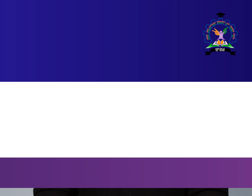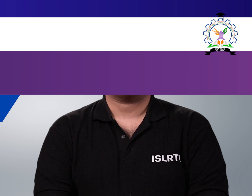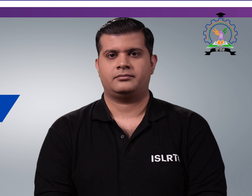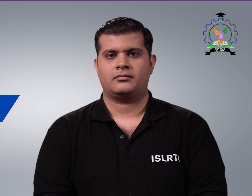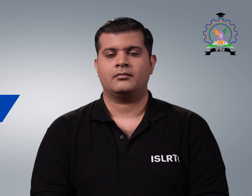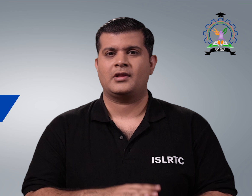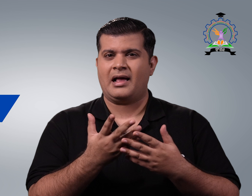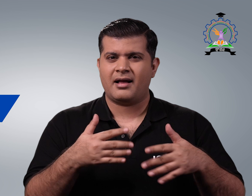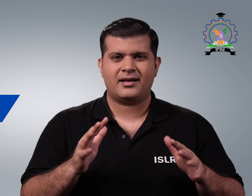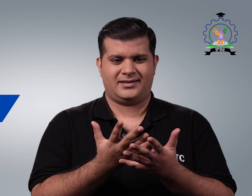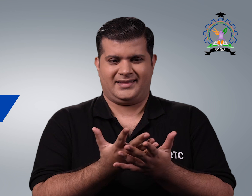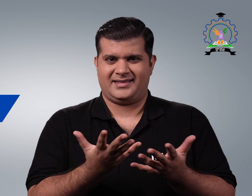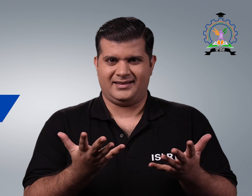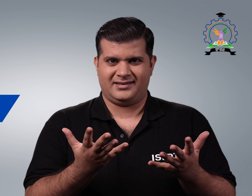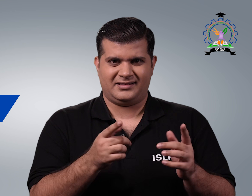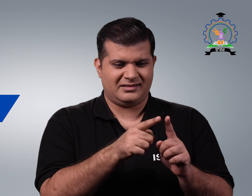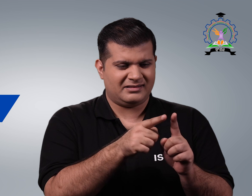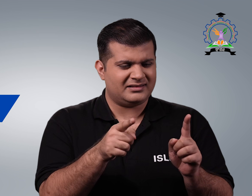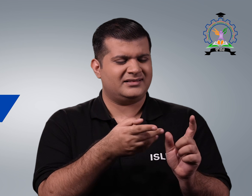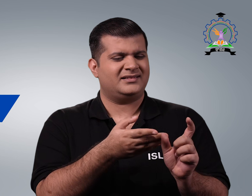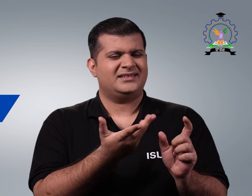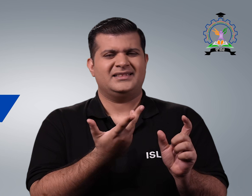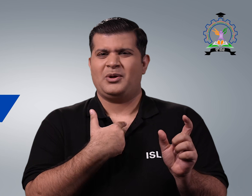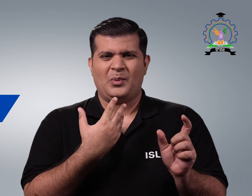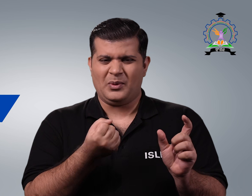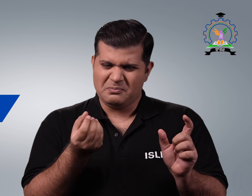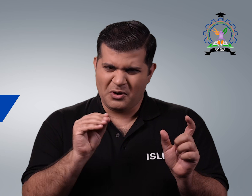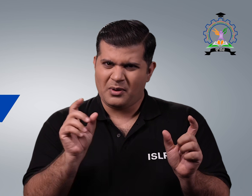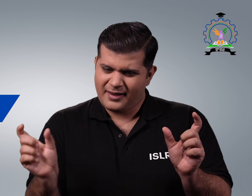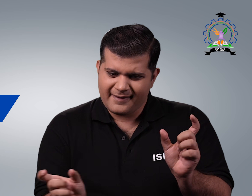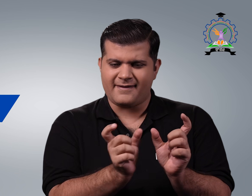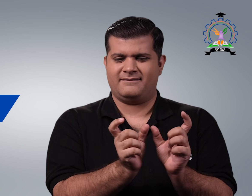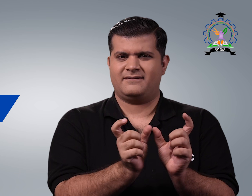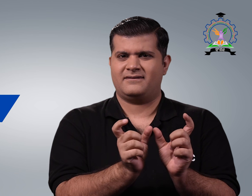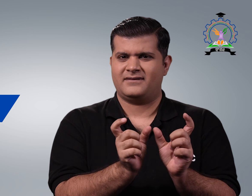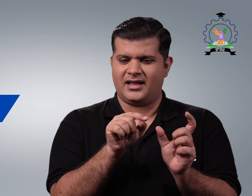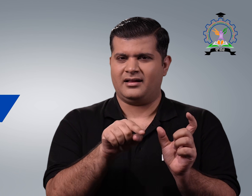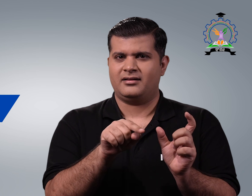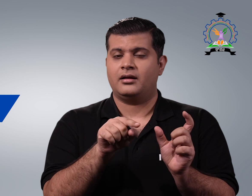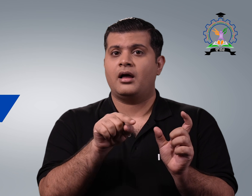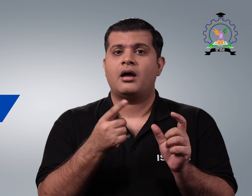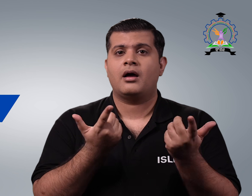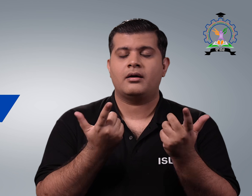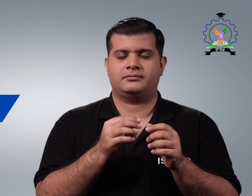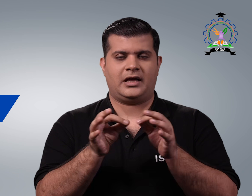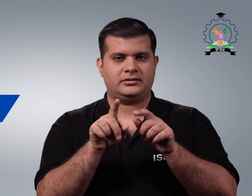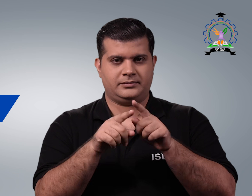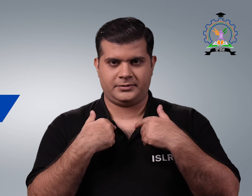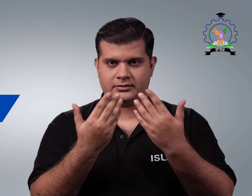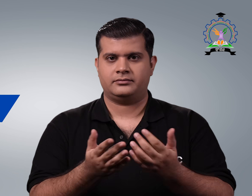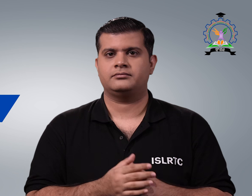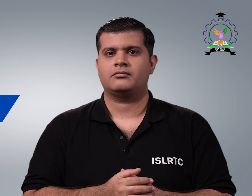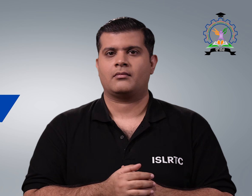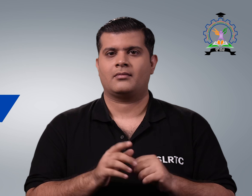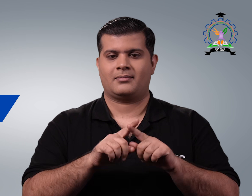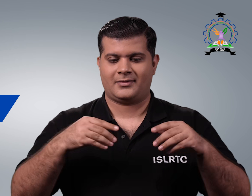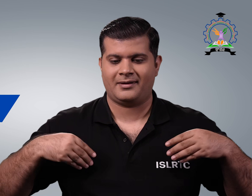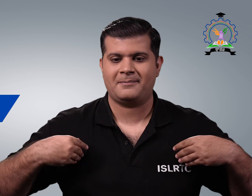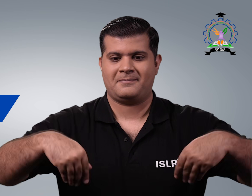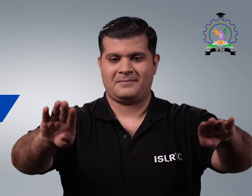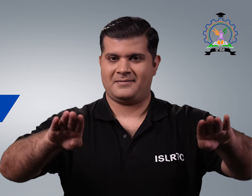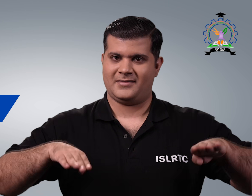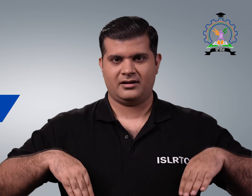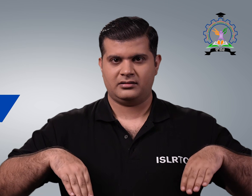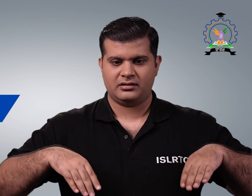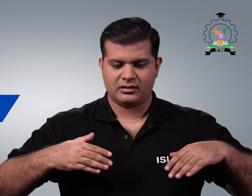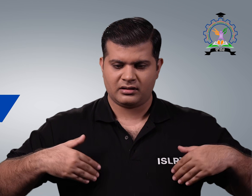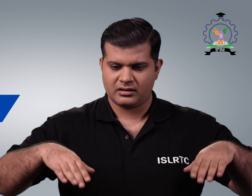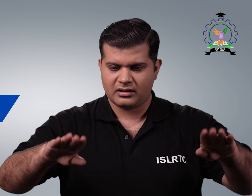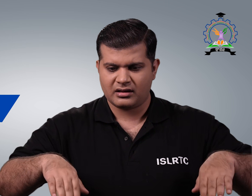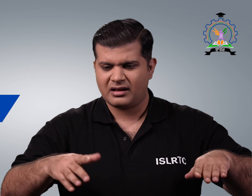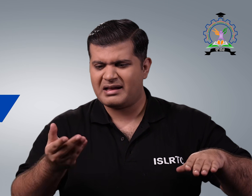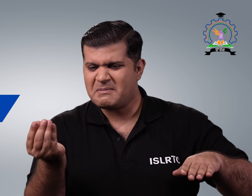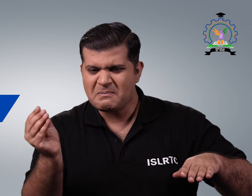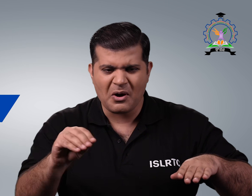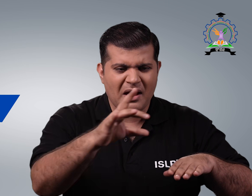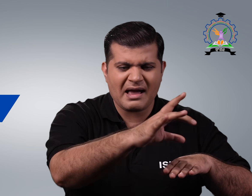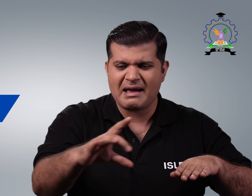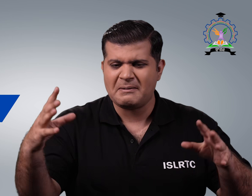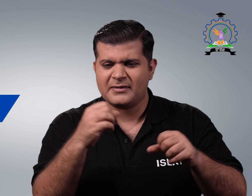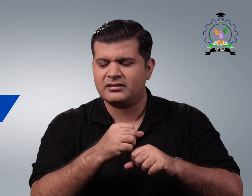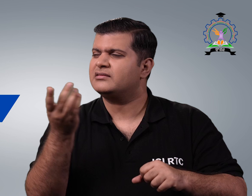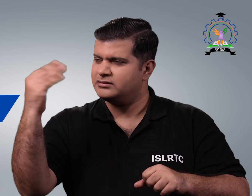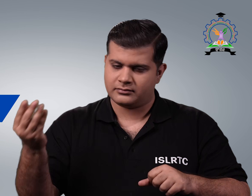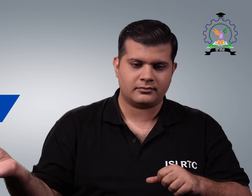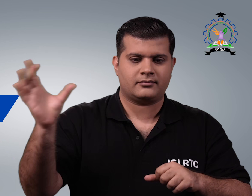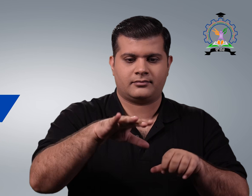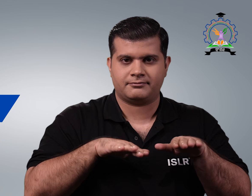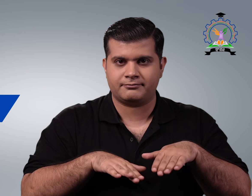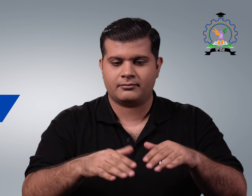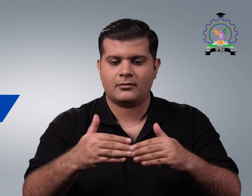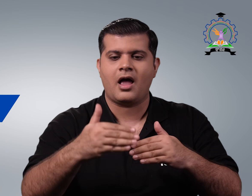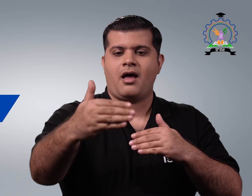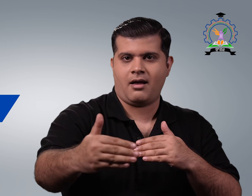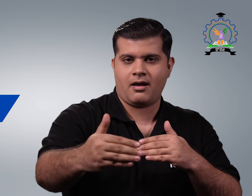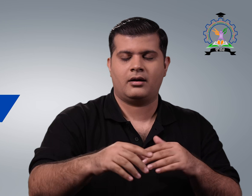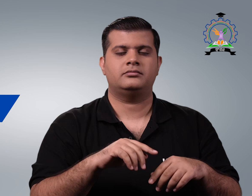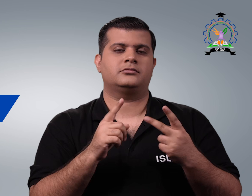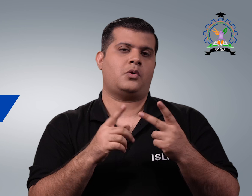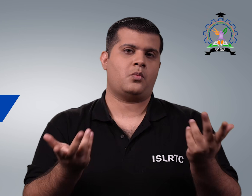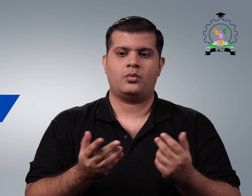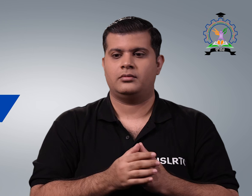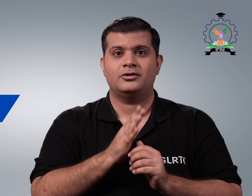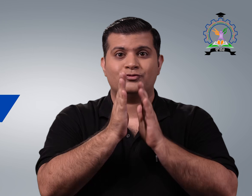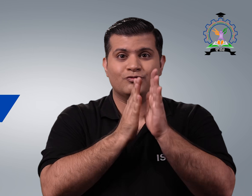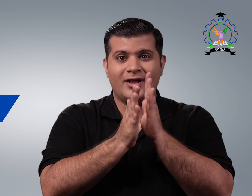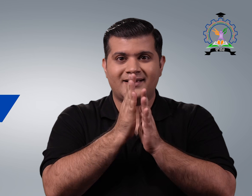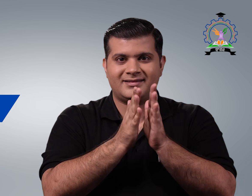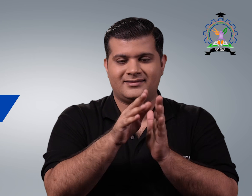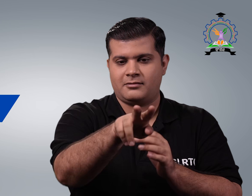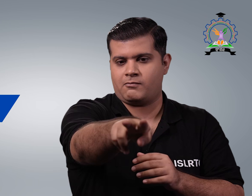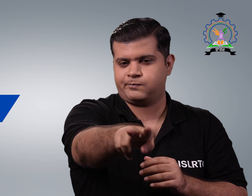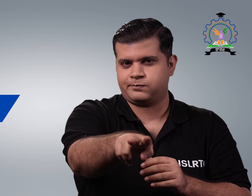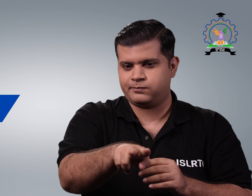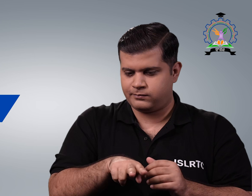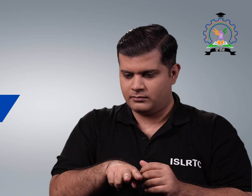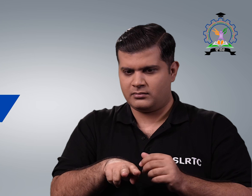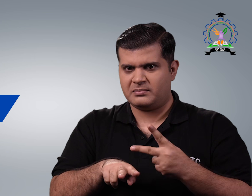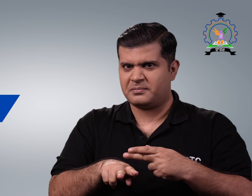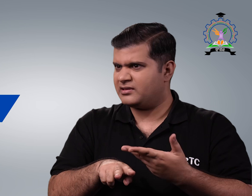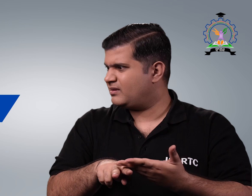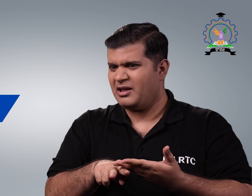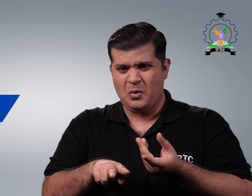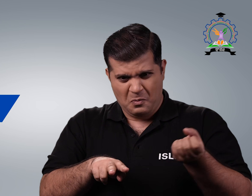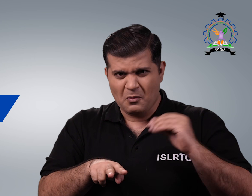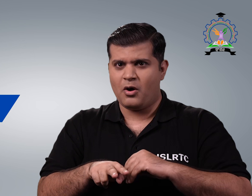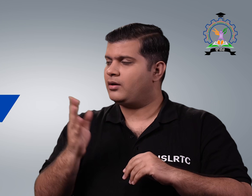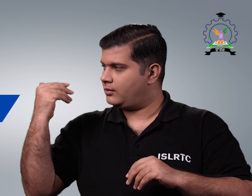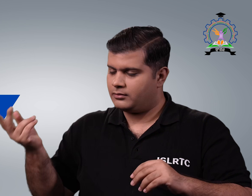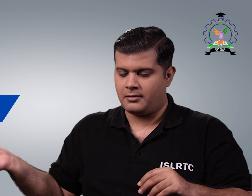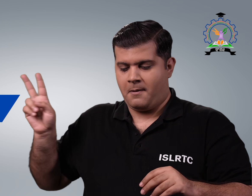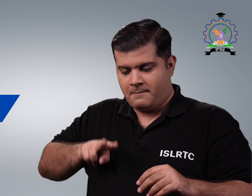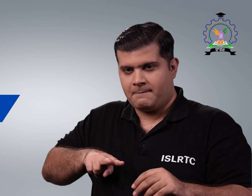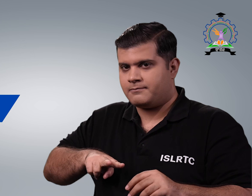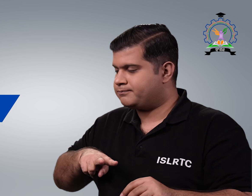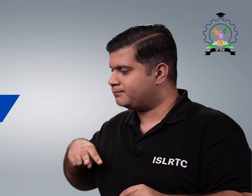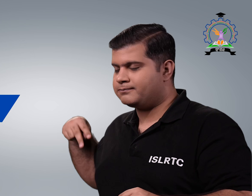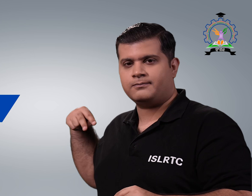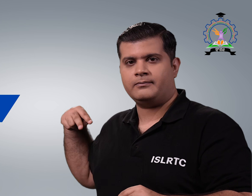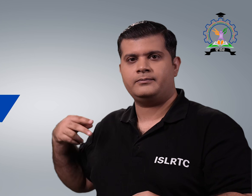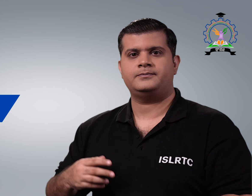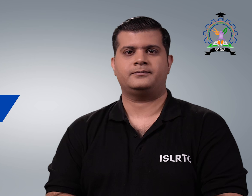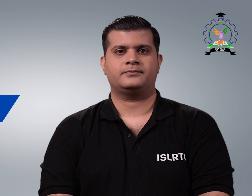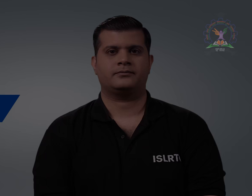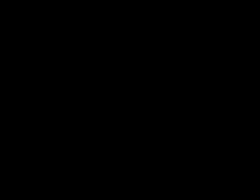The act of extending something by adding to it. Here is an example. You add an extension to the bed sheet to make it longer. Adding an extension to the train track.